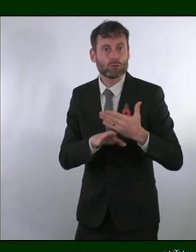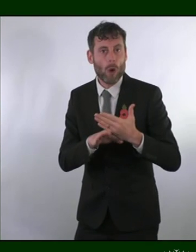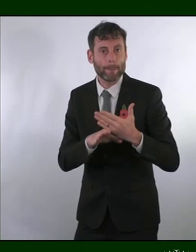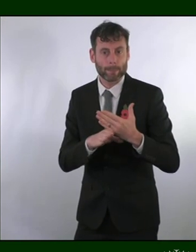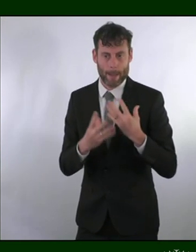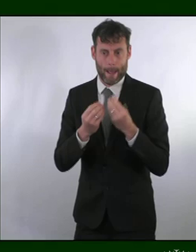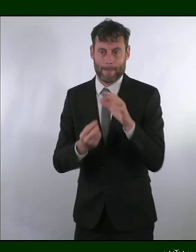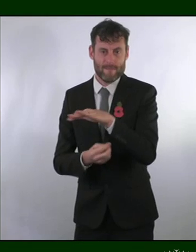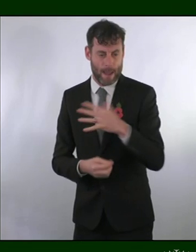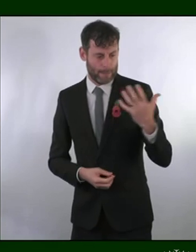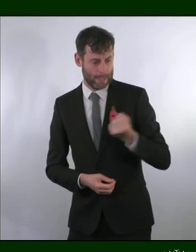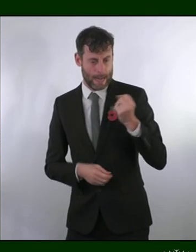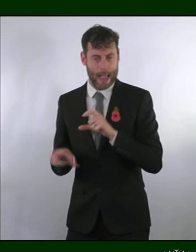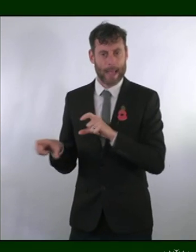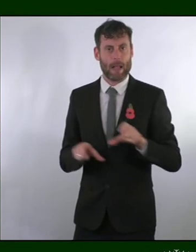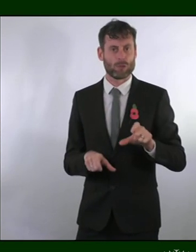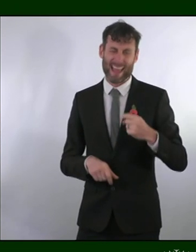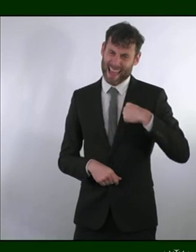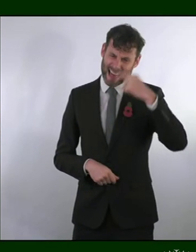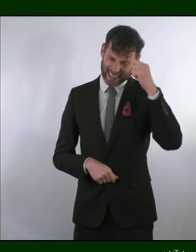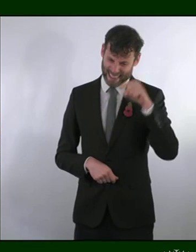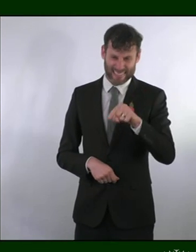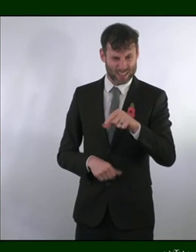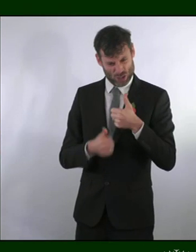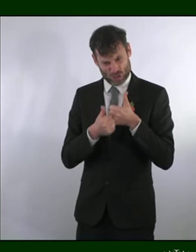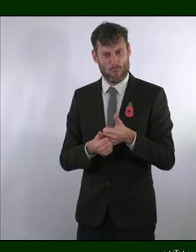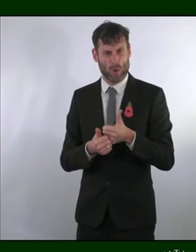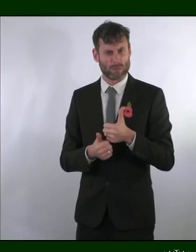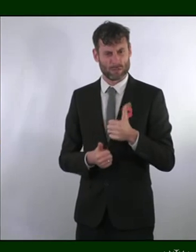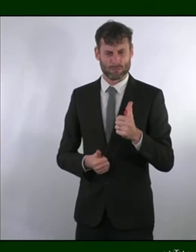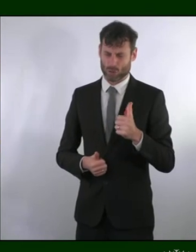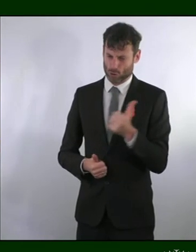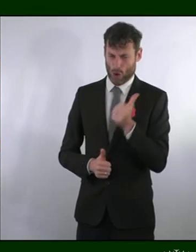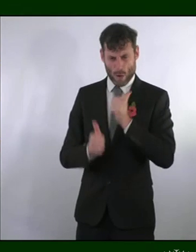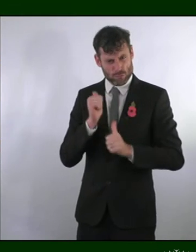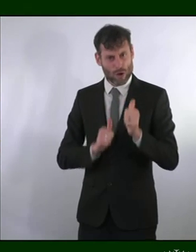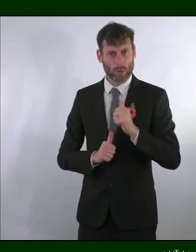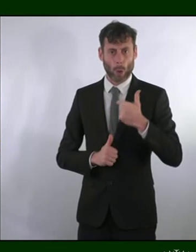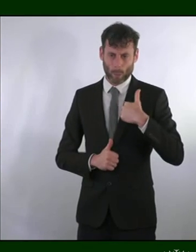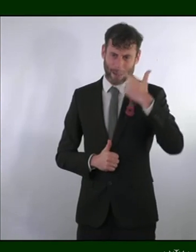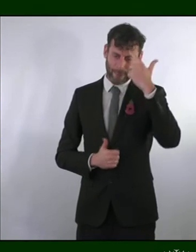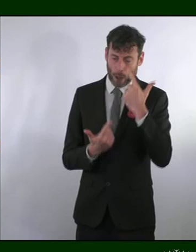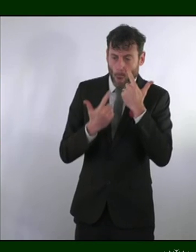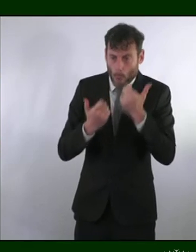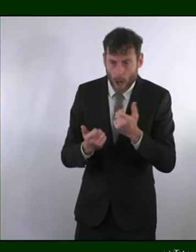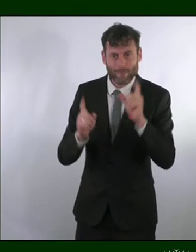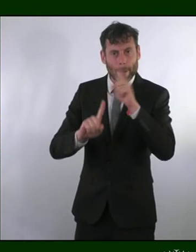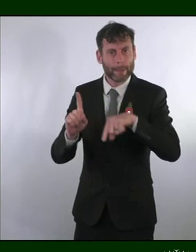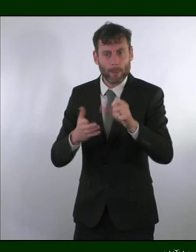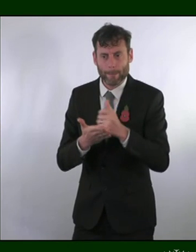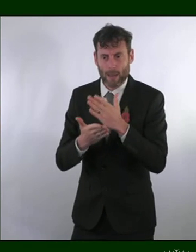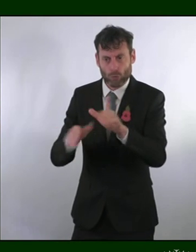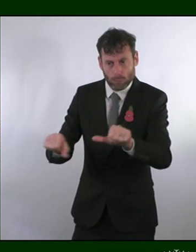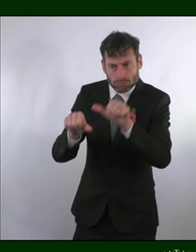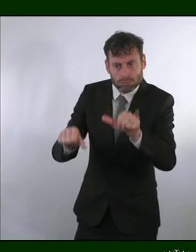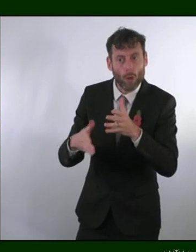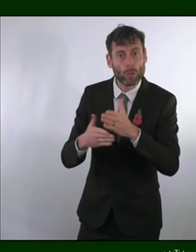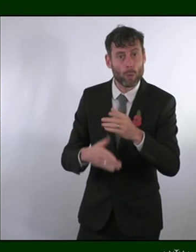I think this country can be very proud of the way we have looked after the entire population, and we are going to continue to do so.